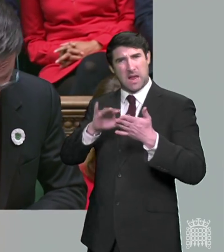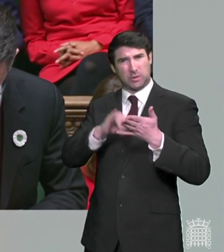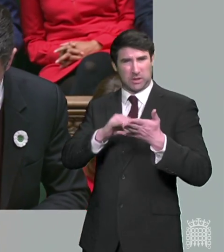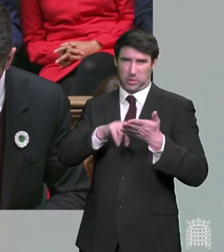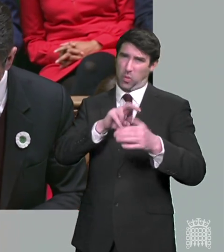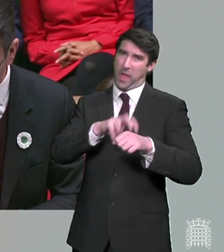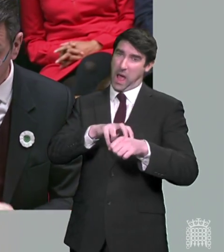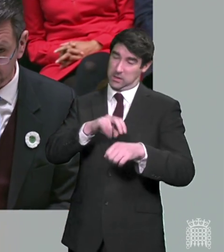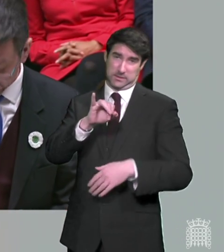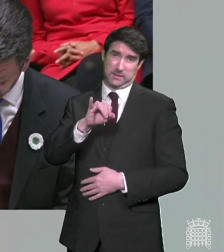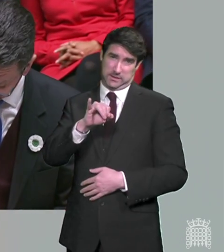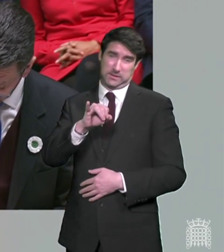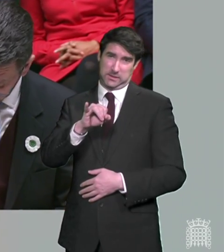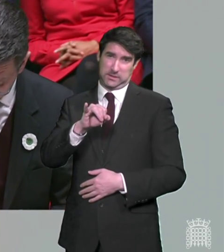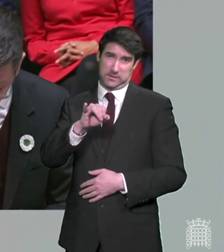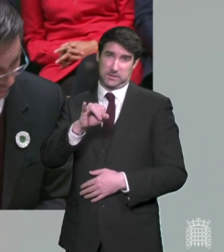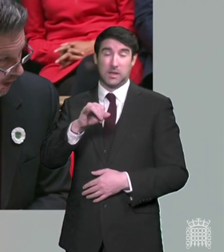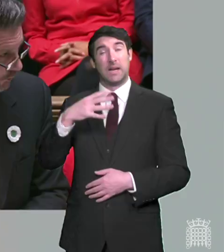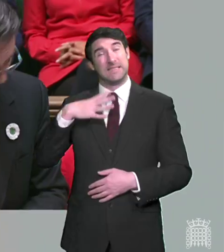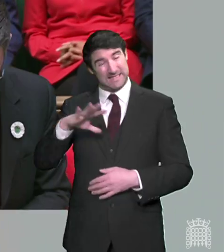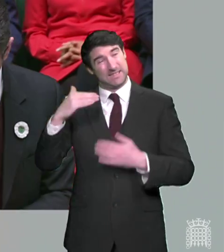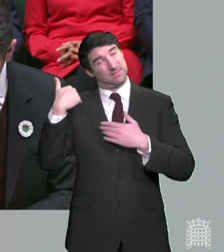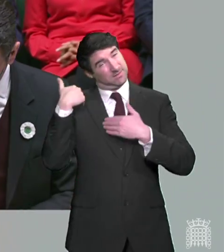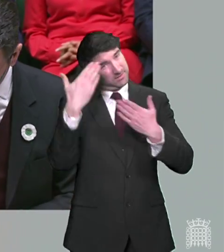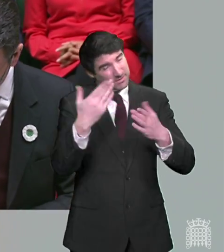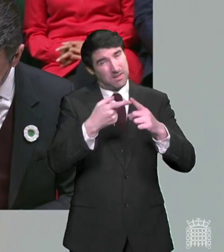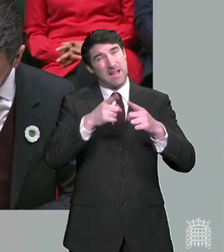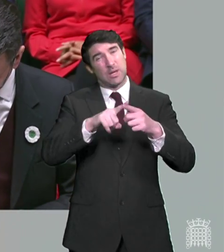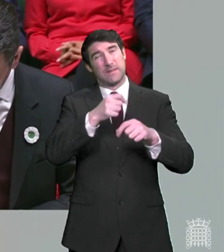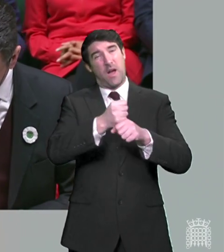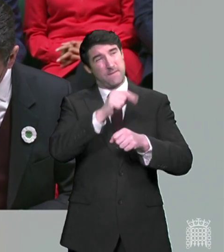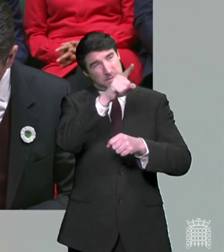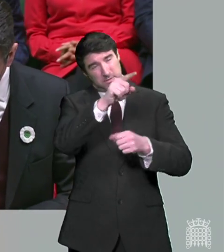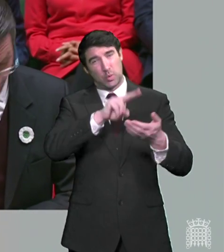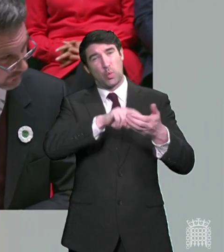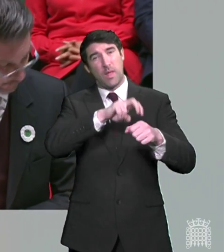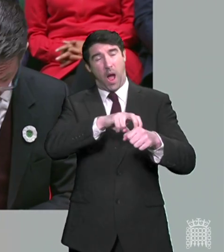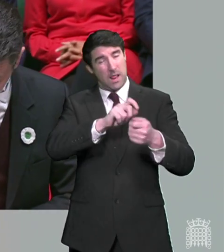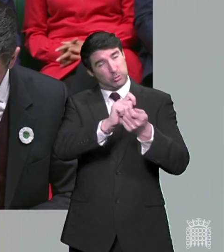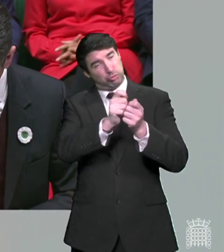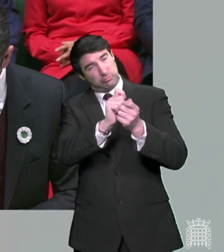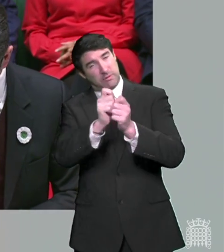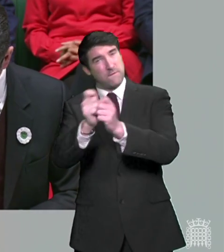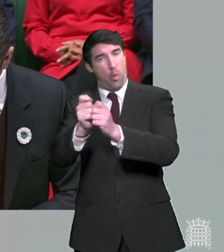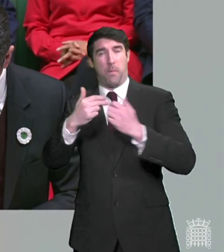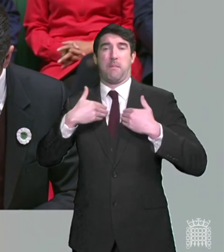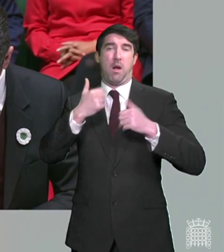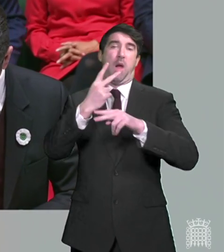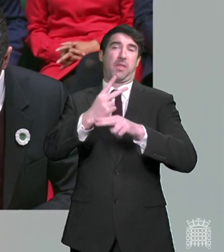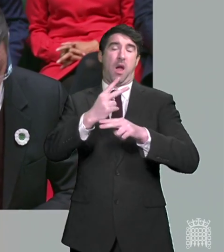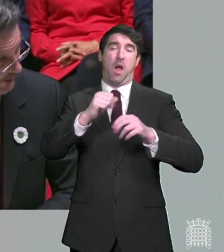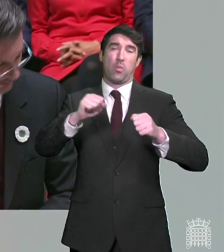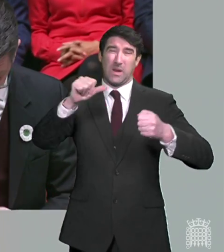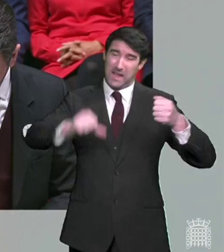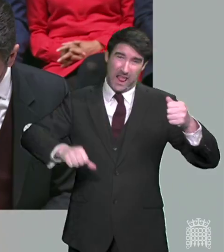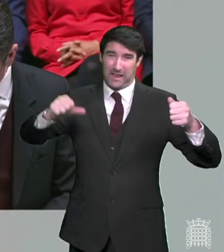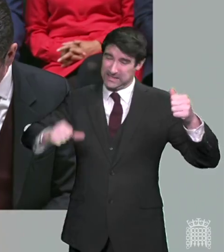Having a fully functioning devolved Government is the right way to deliver the necessary reforms to transform healthcare and cut waiting lists.